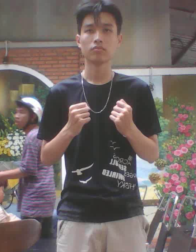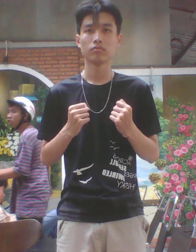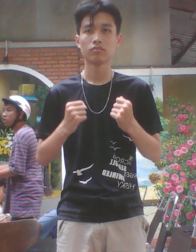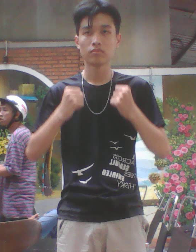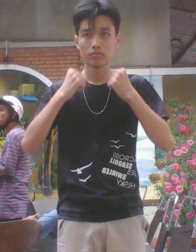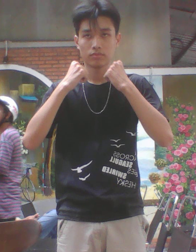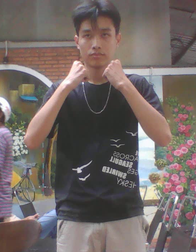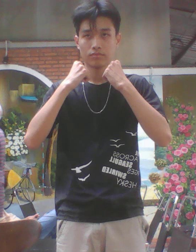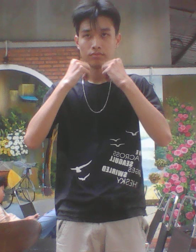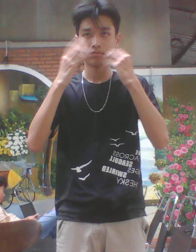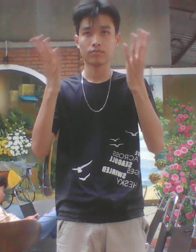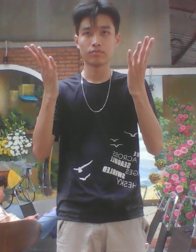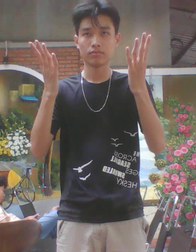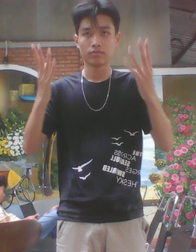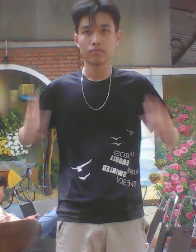cam on